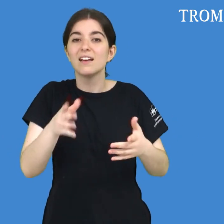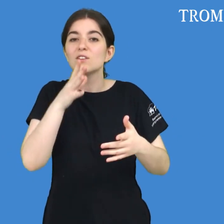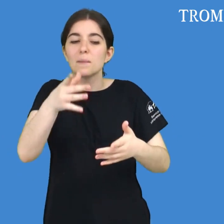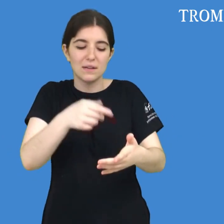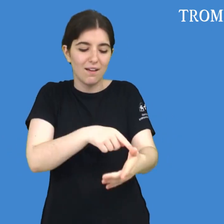motivo